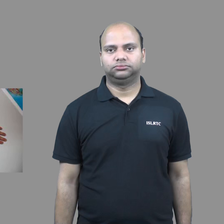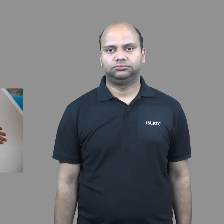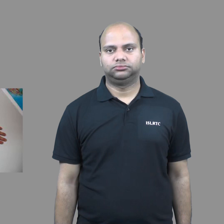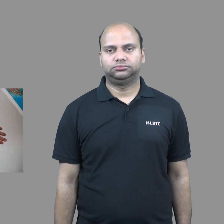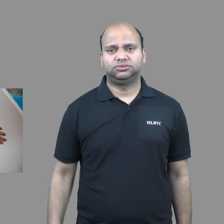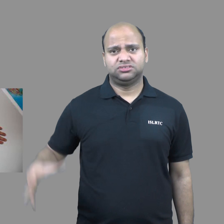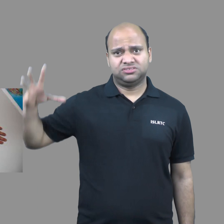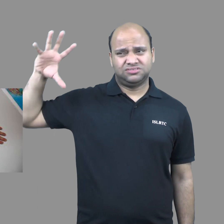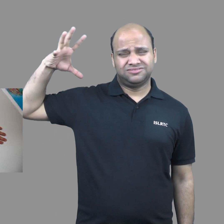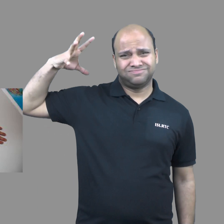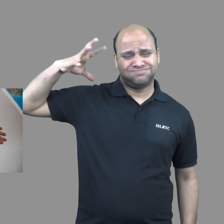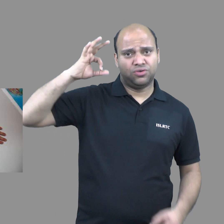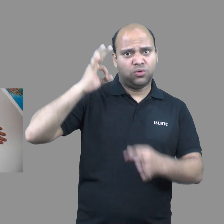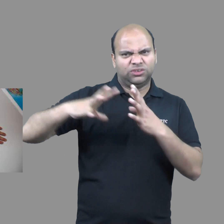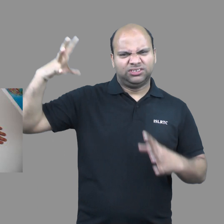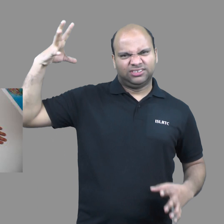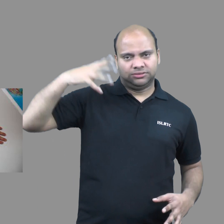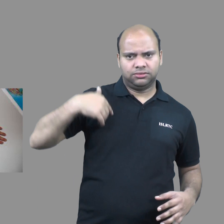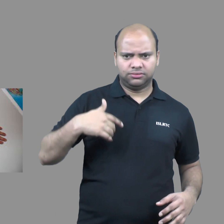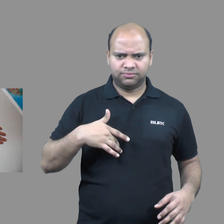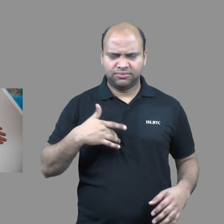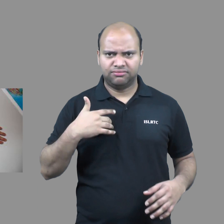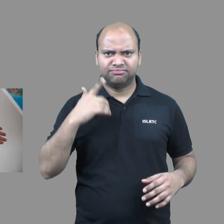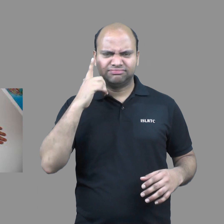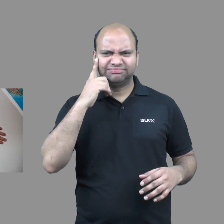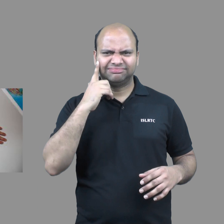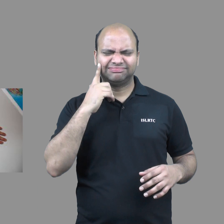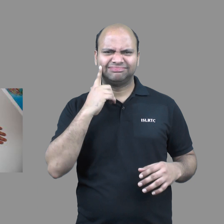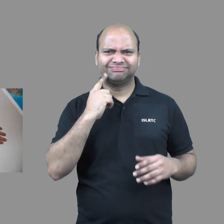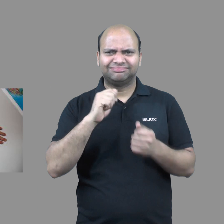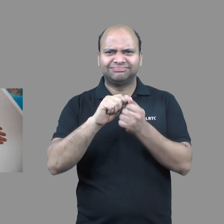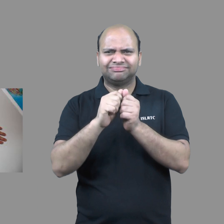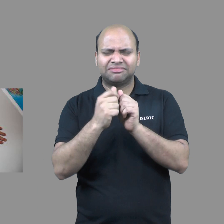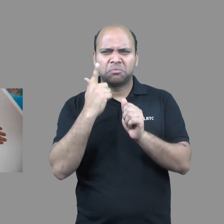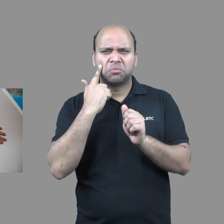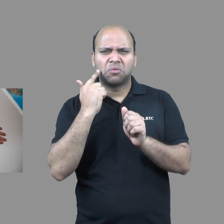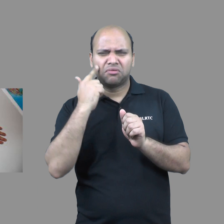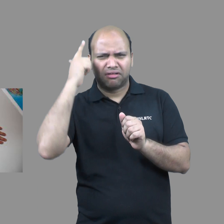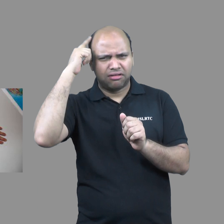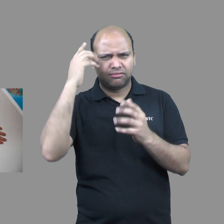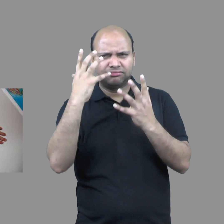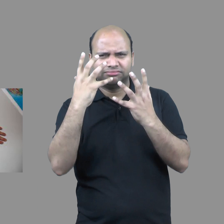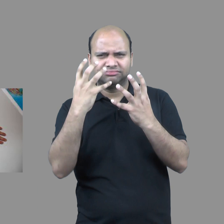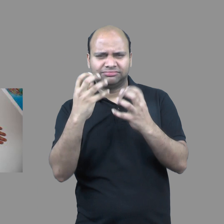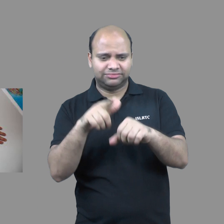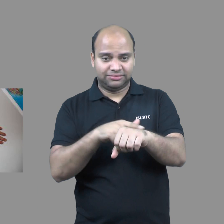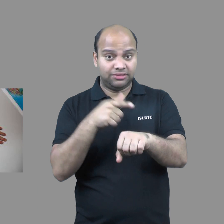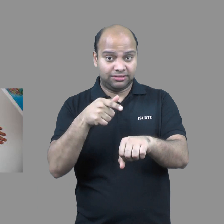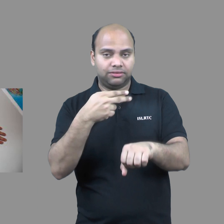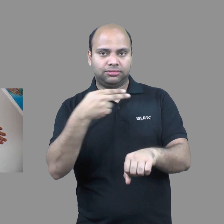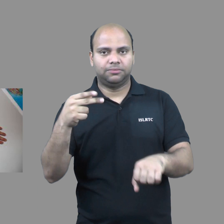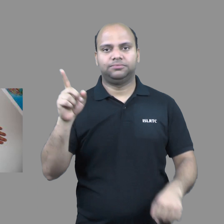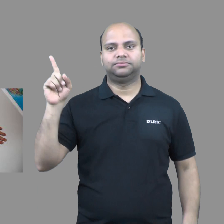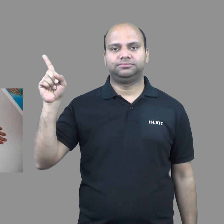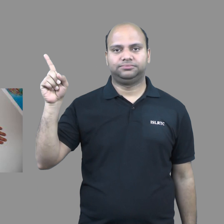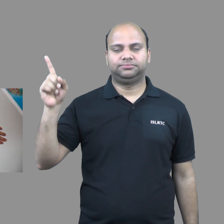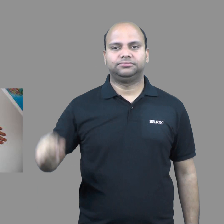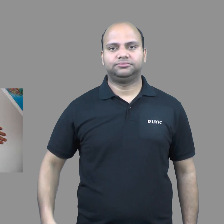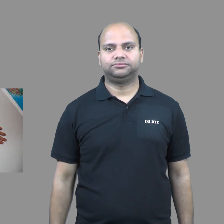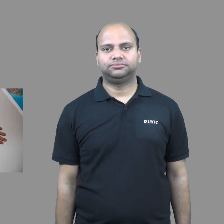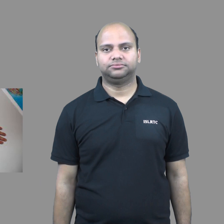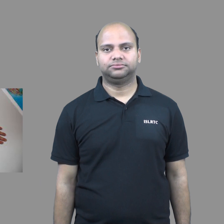Suntan